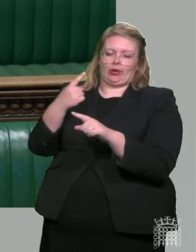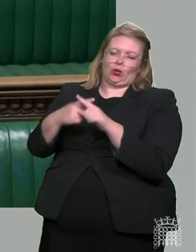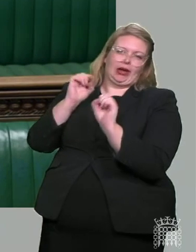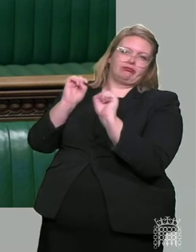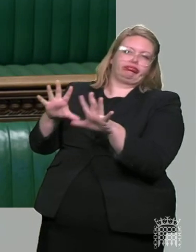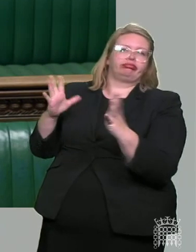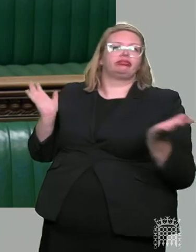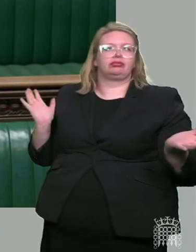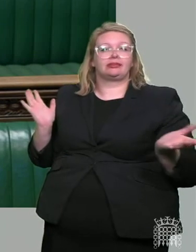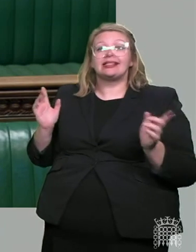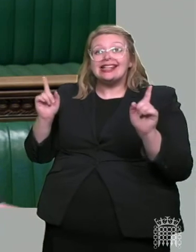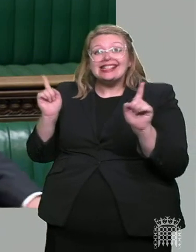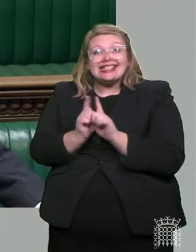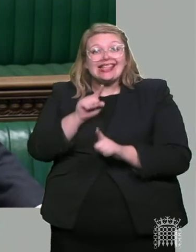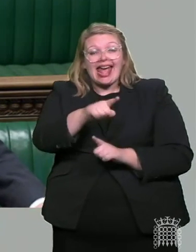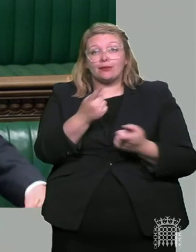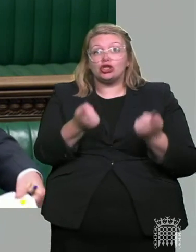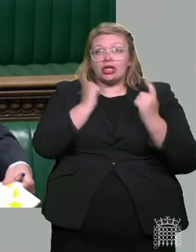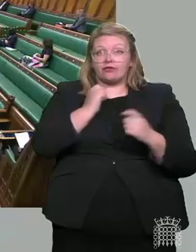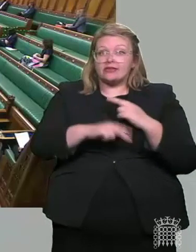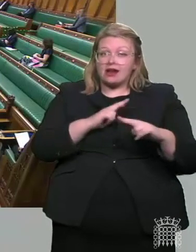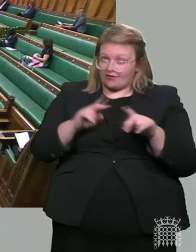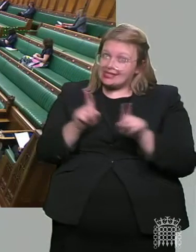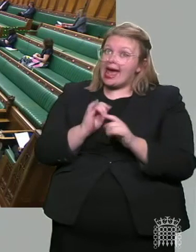And the same goes for my chief of staff.